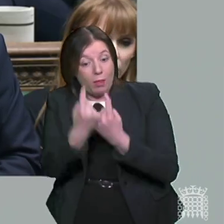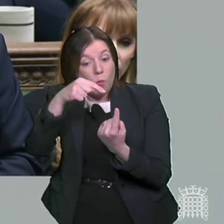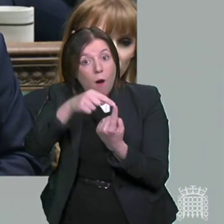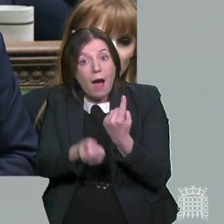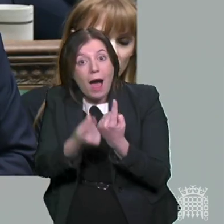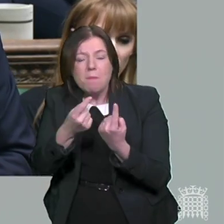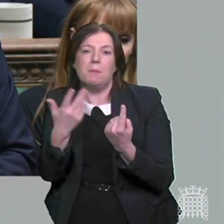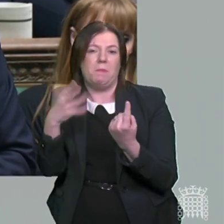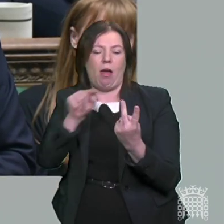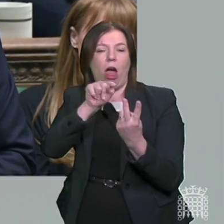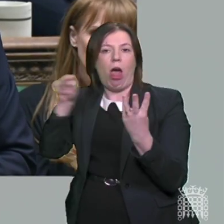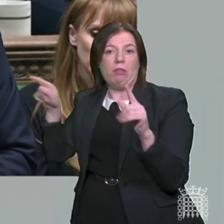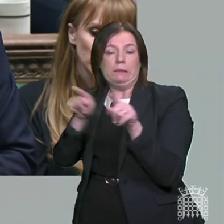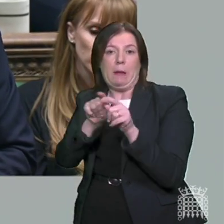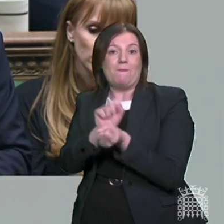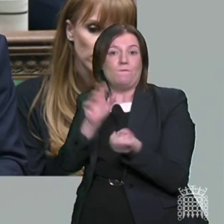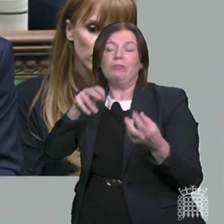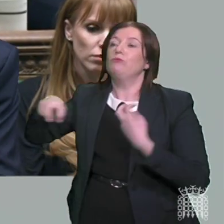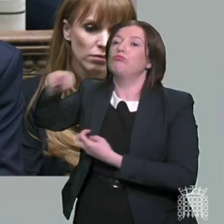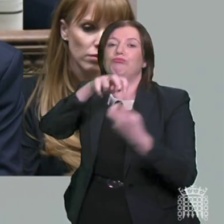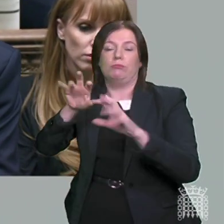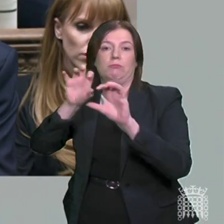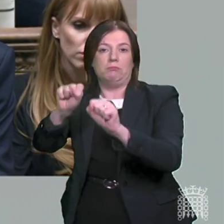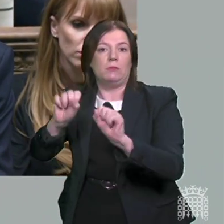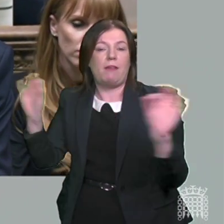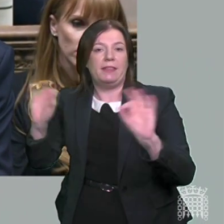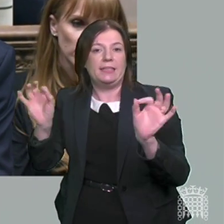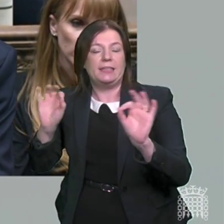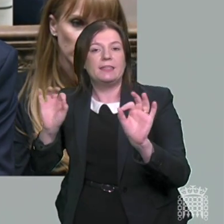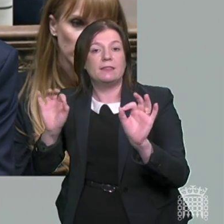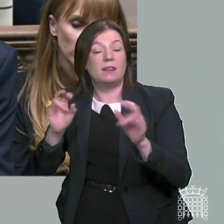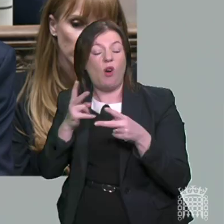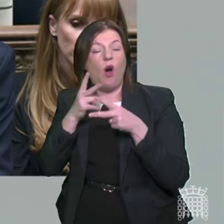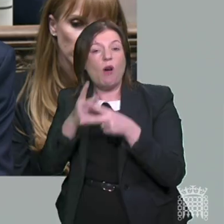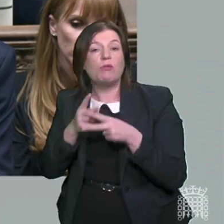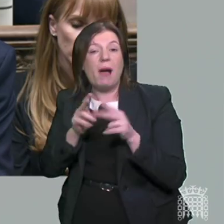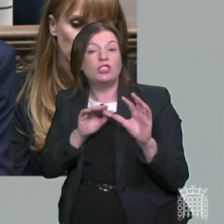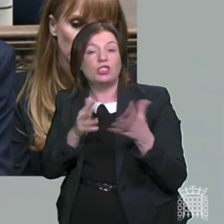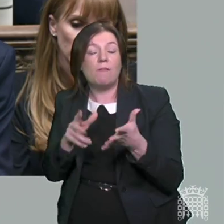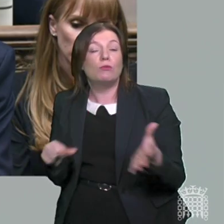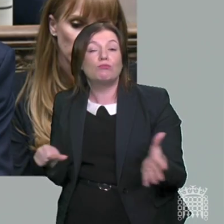As the report says, these are “systemic issues” in the probation service.